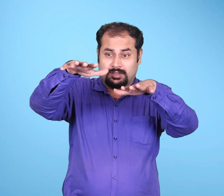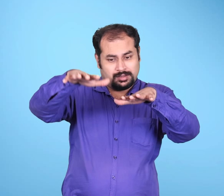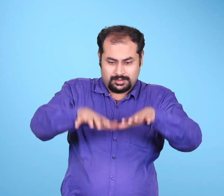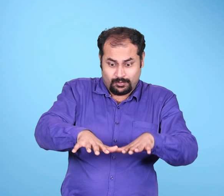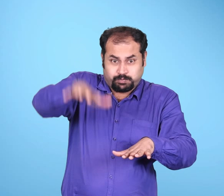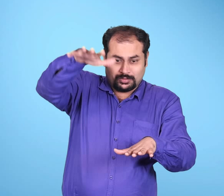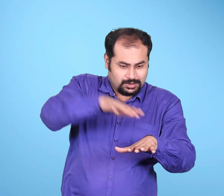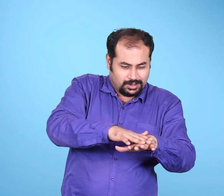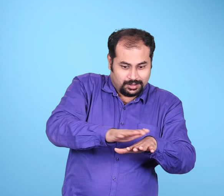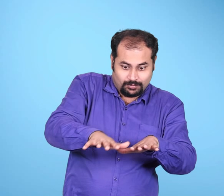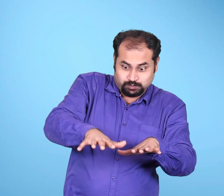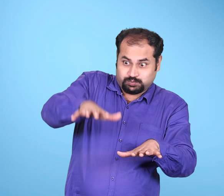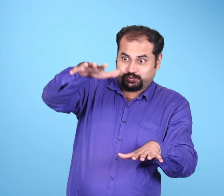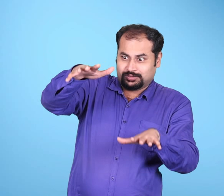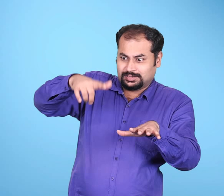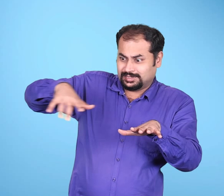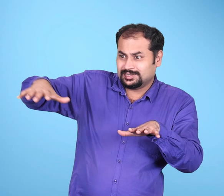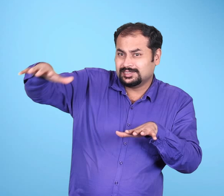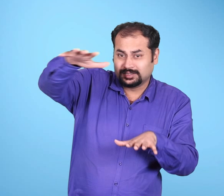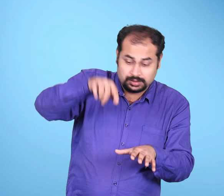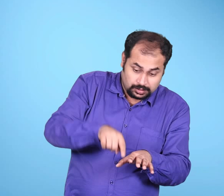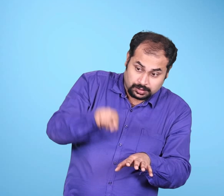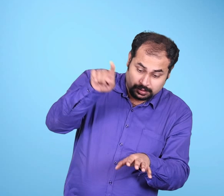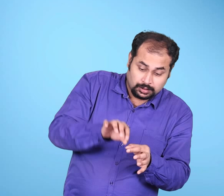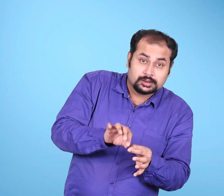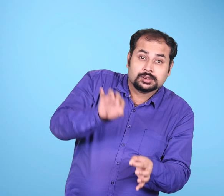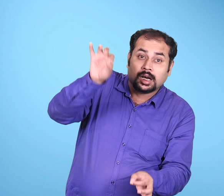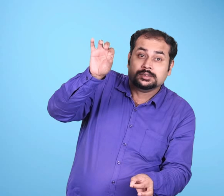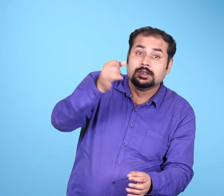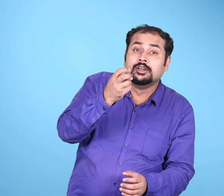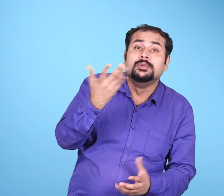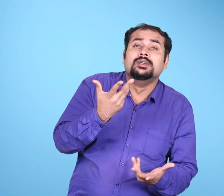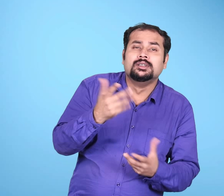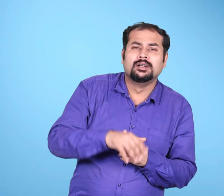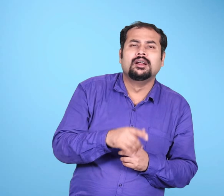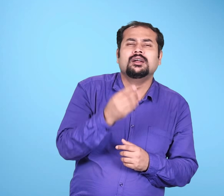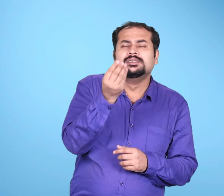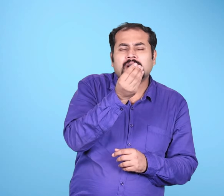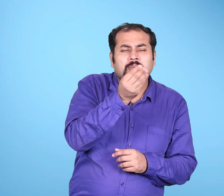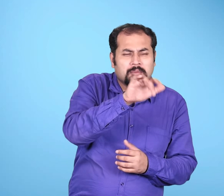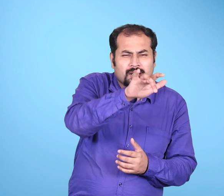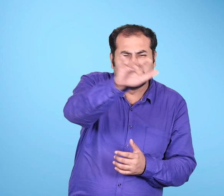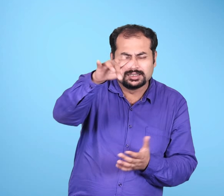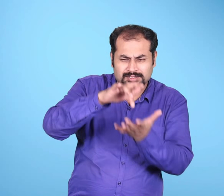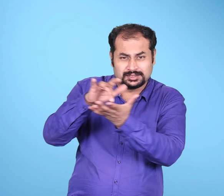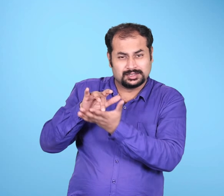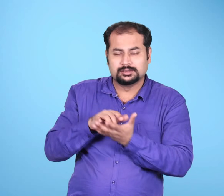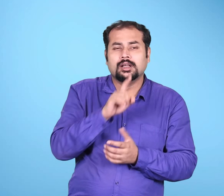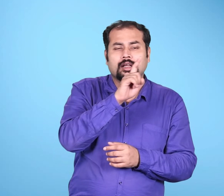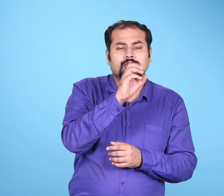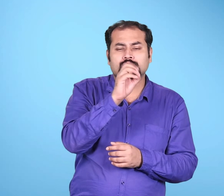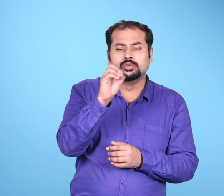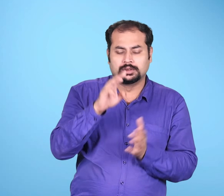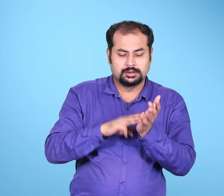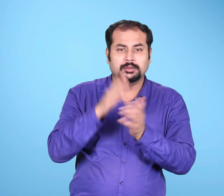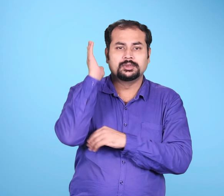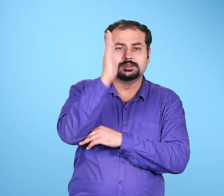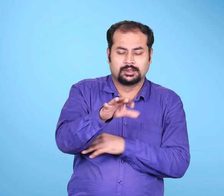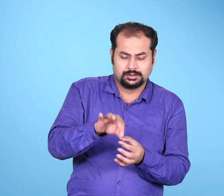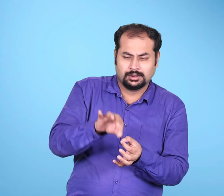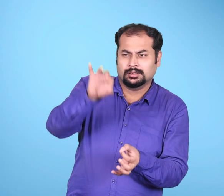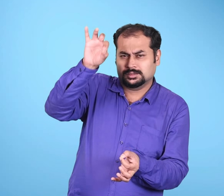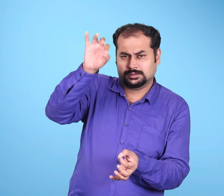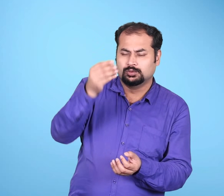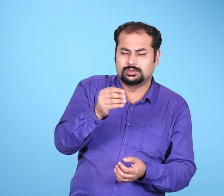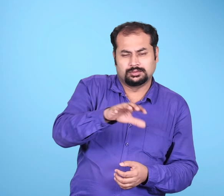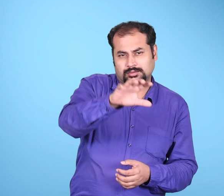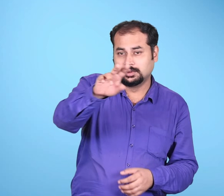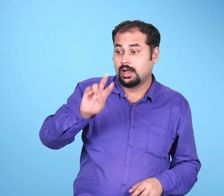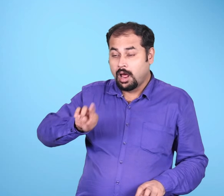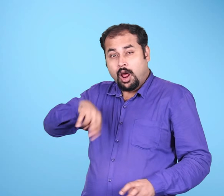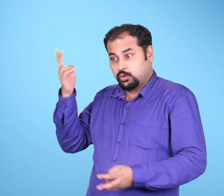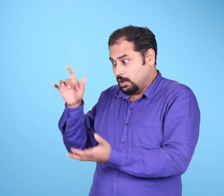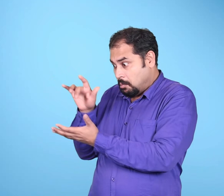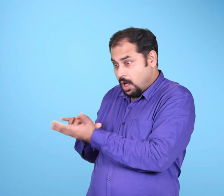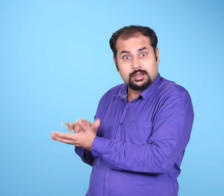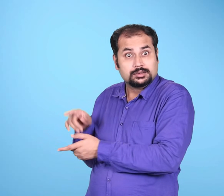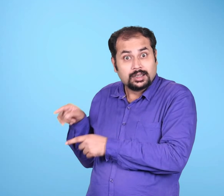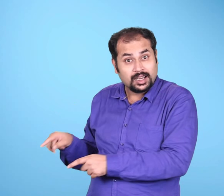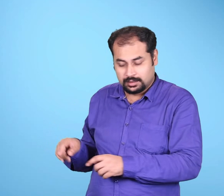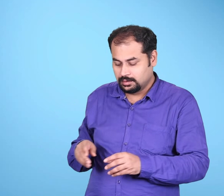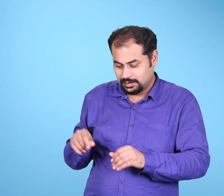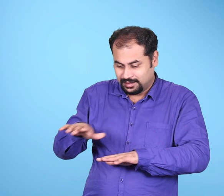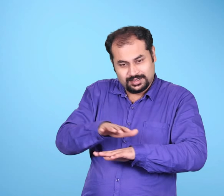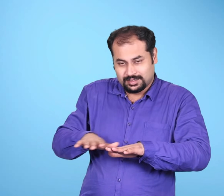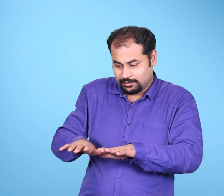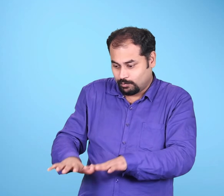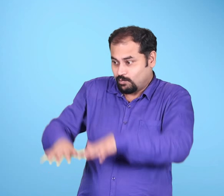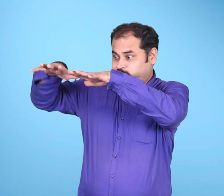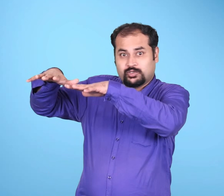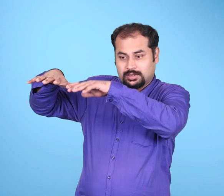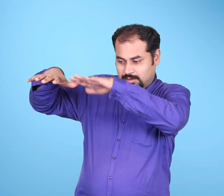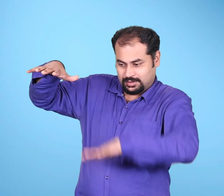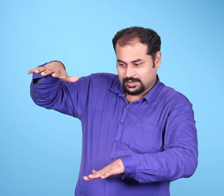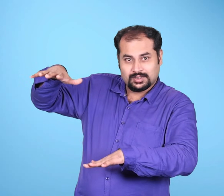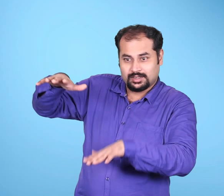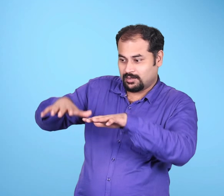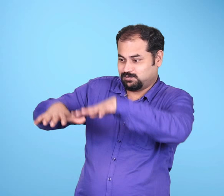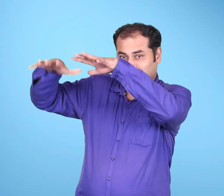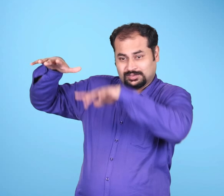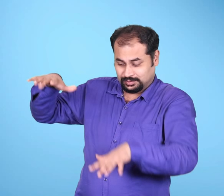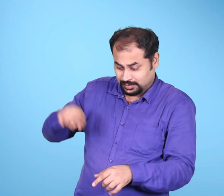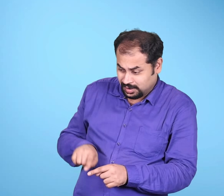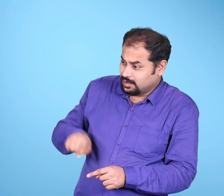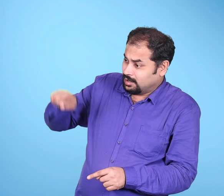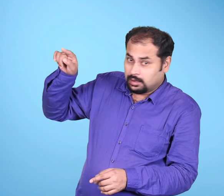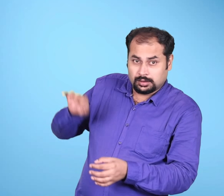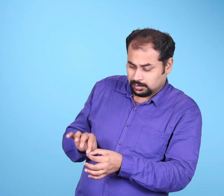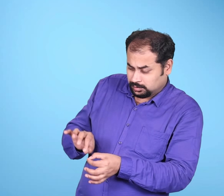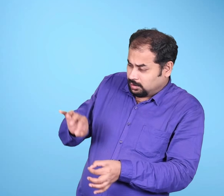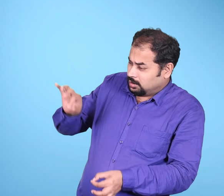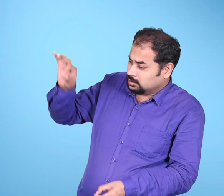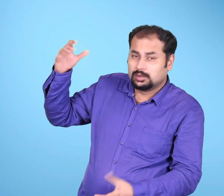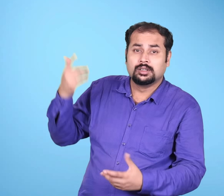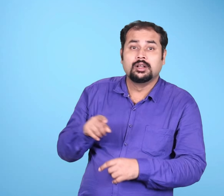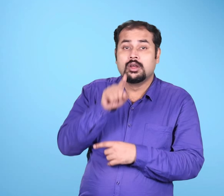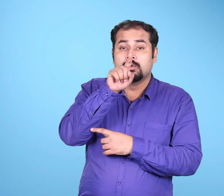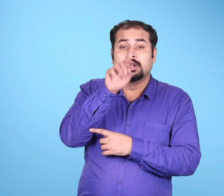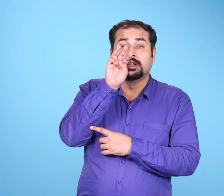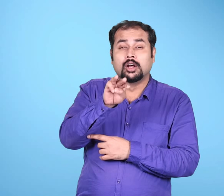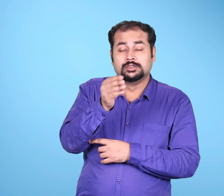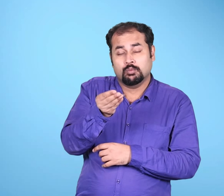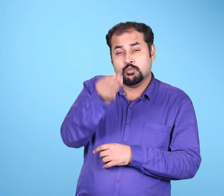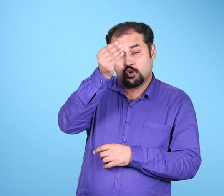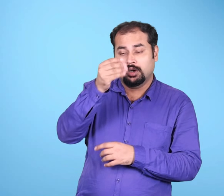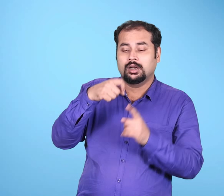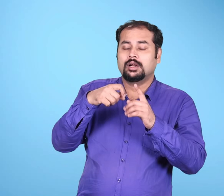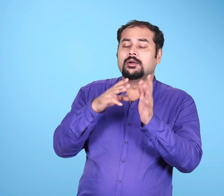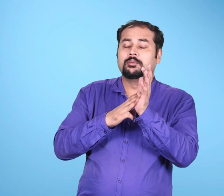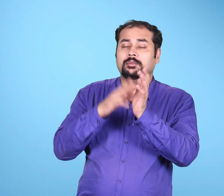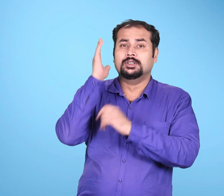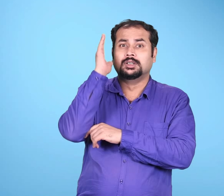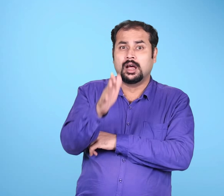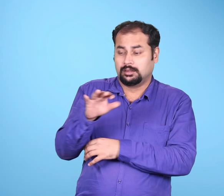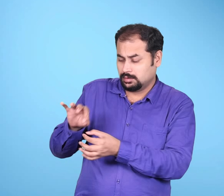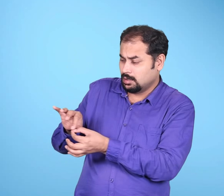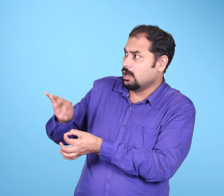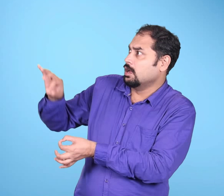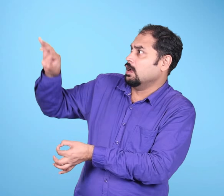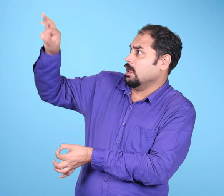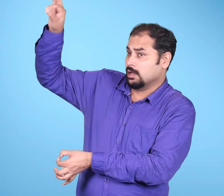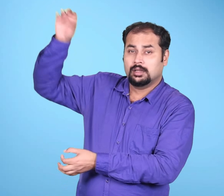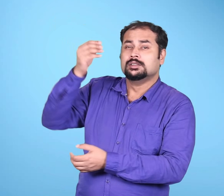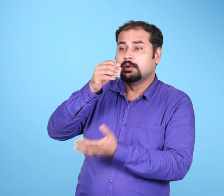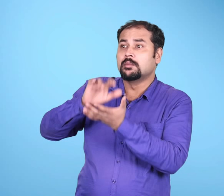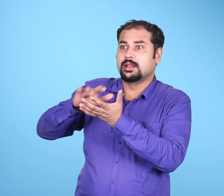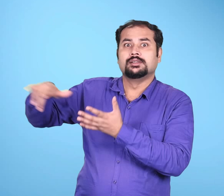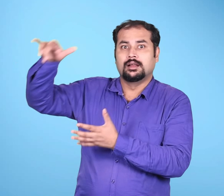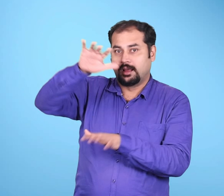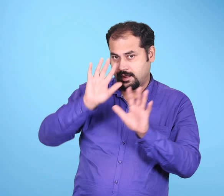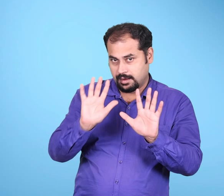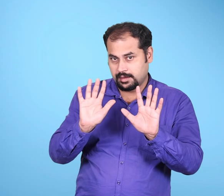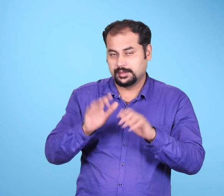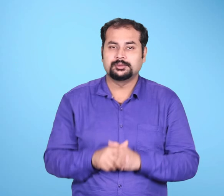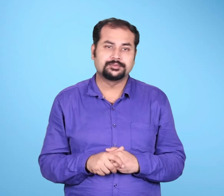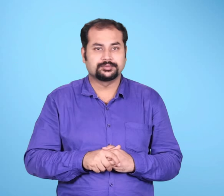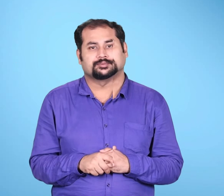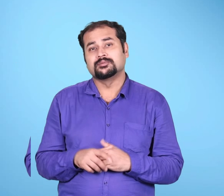metres to several thousand metres.